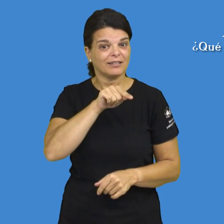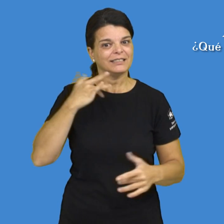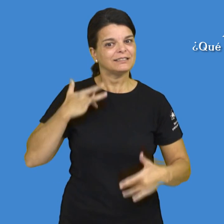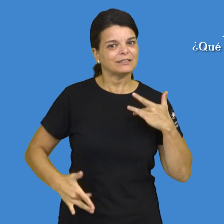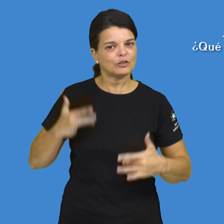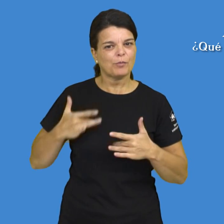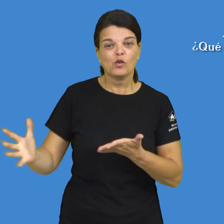síntoma